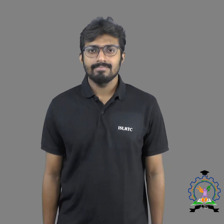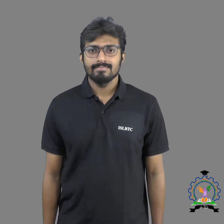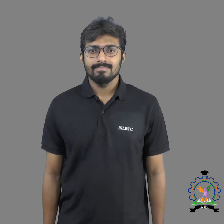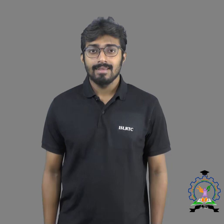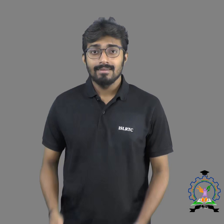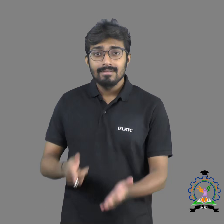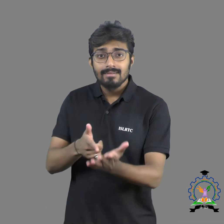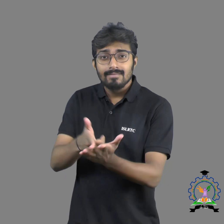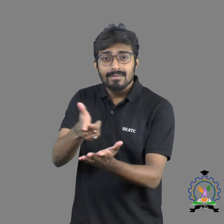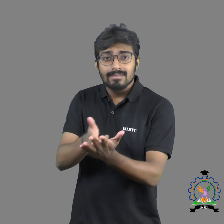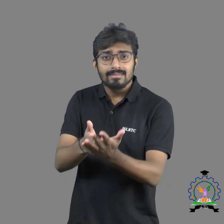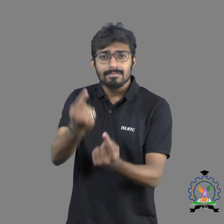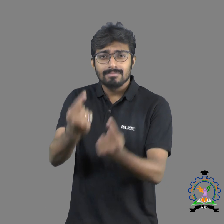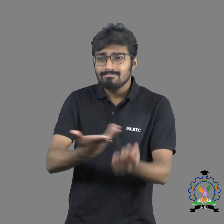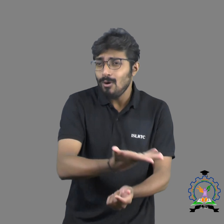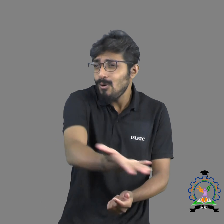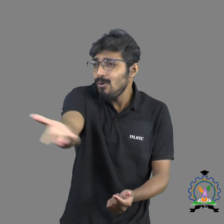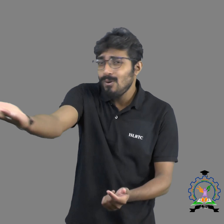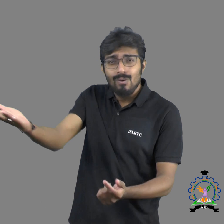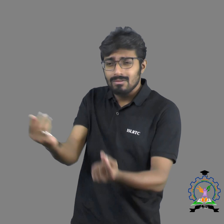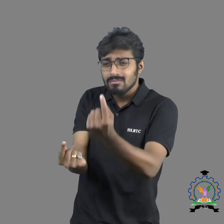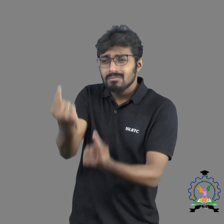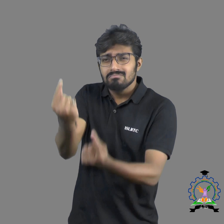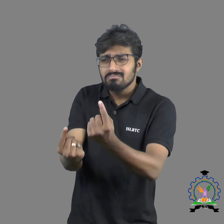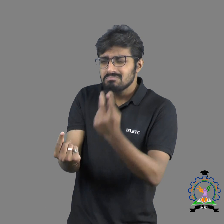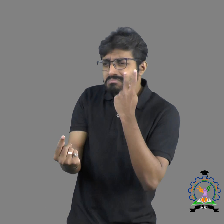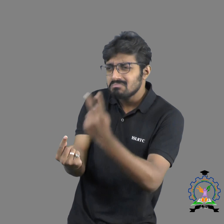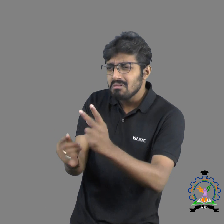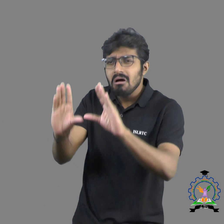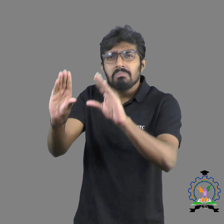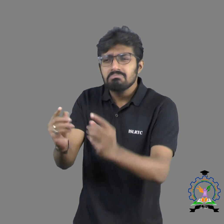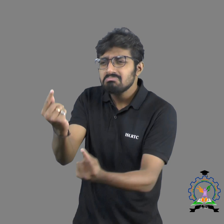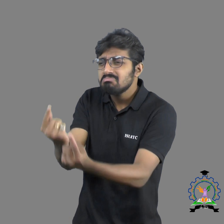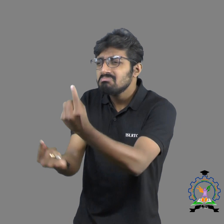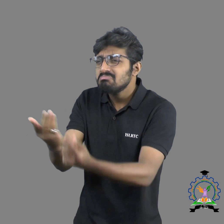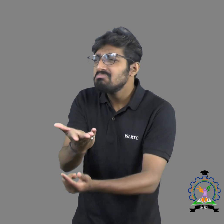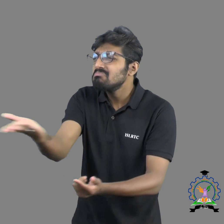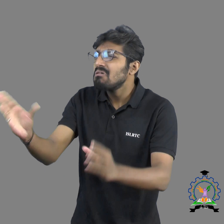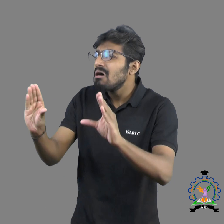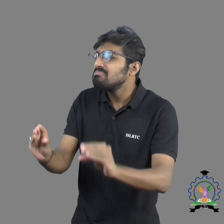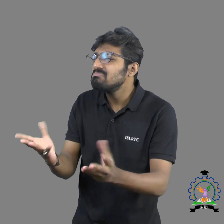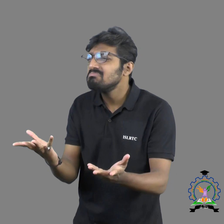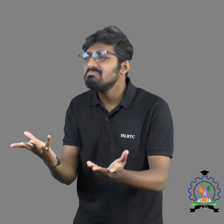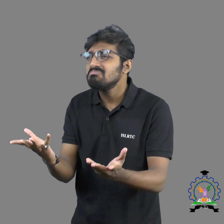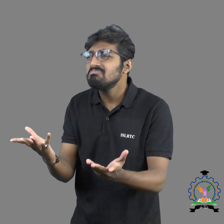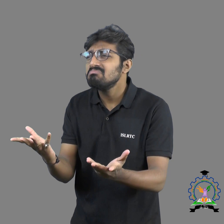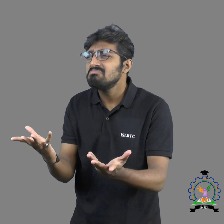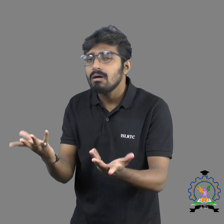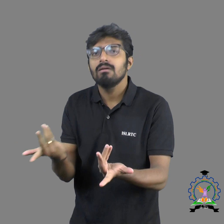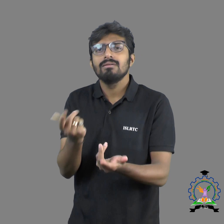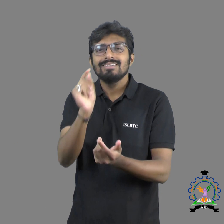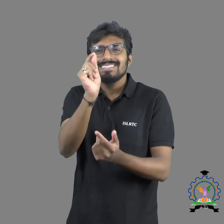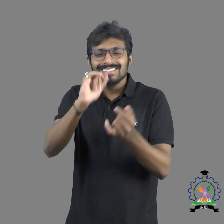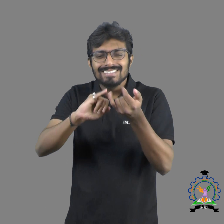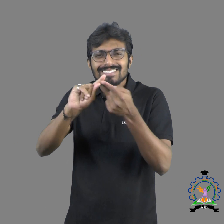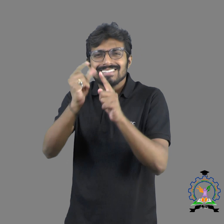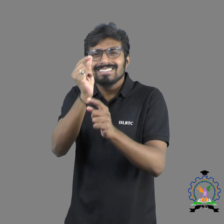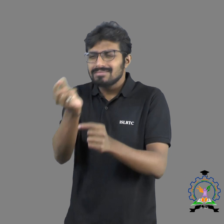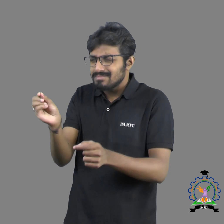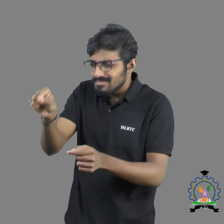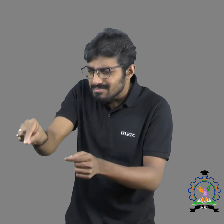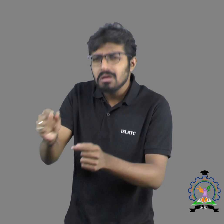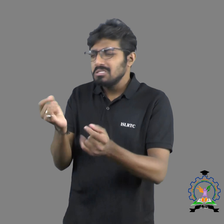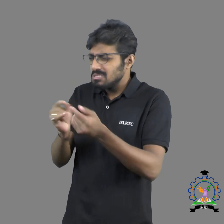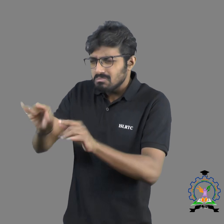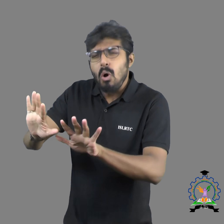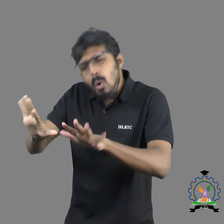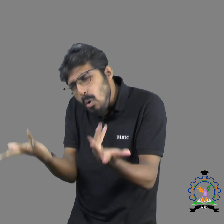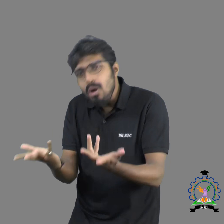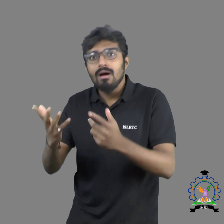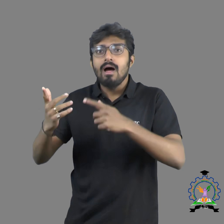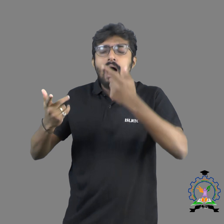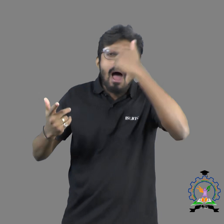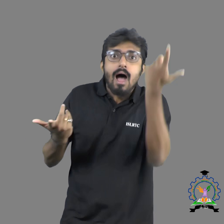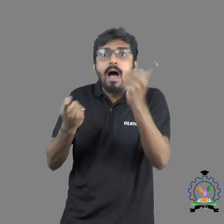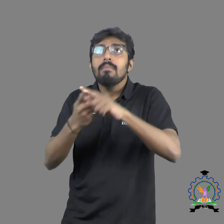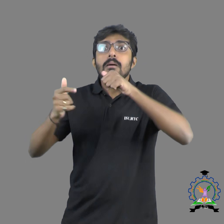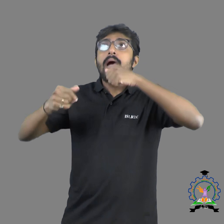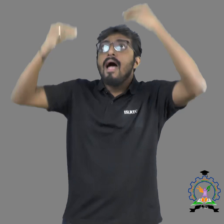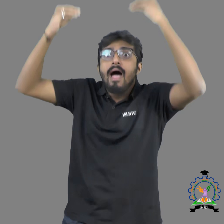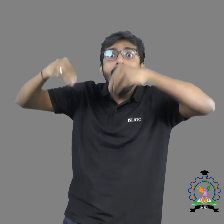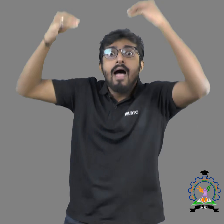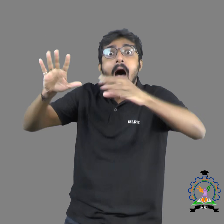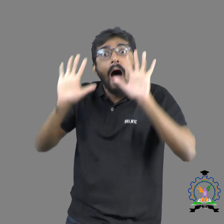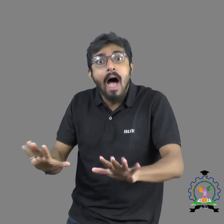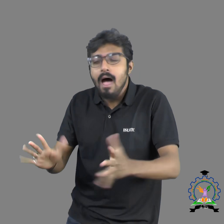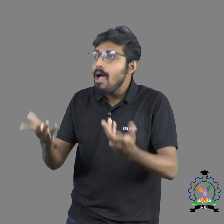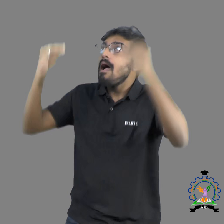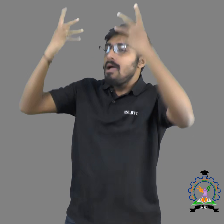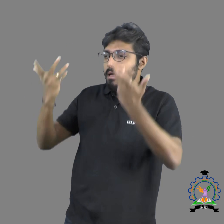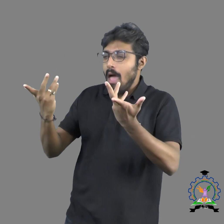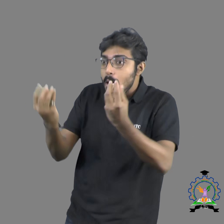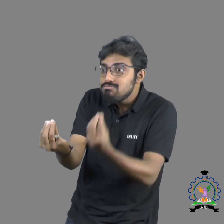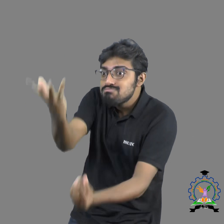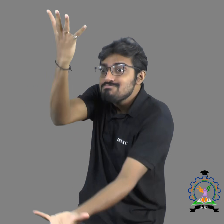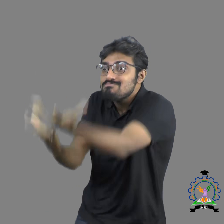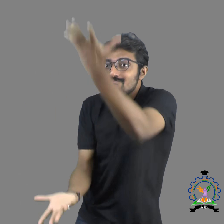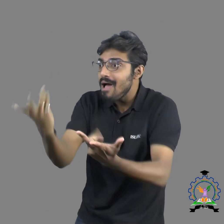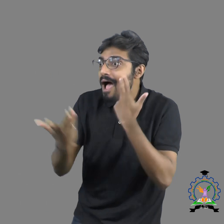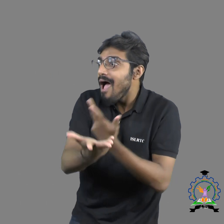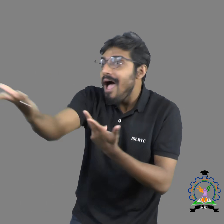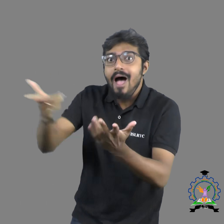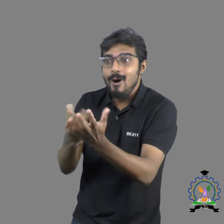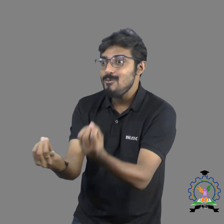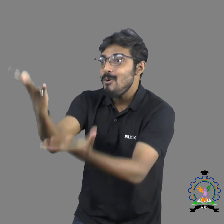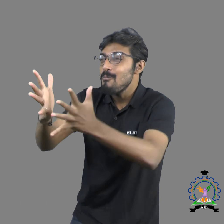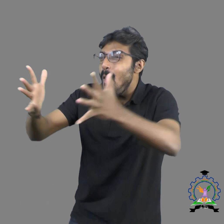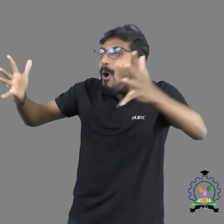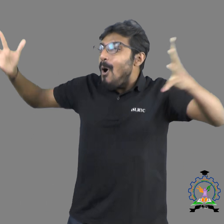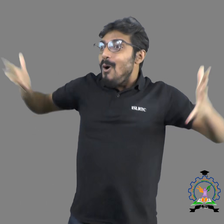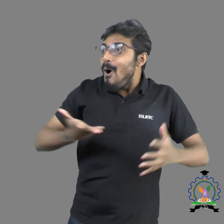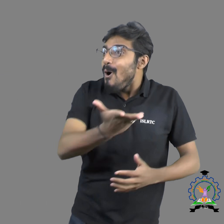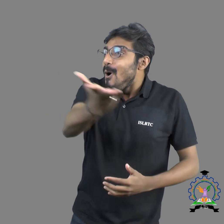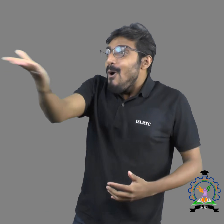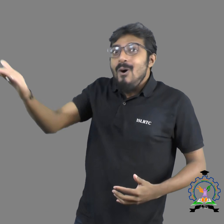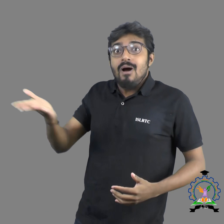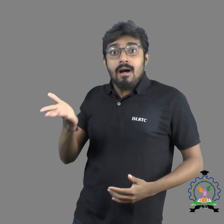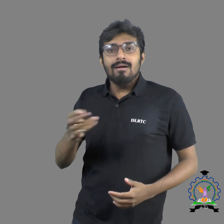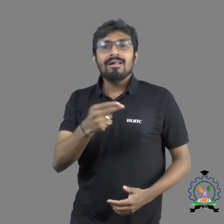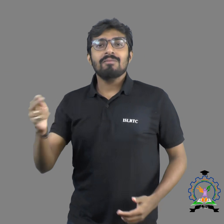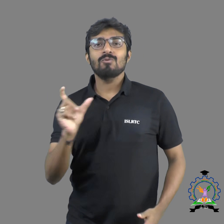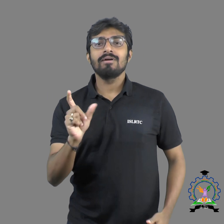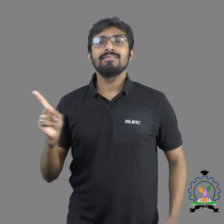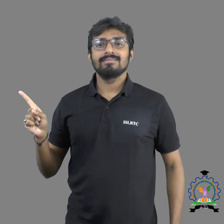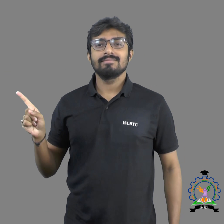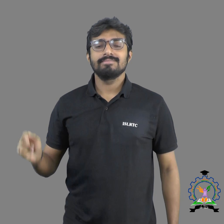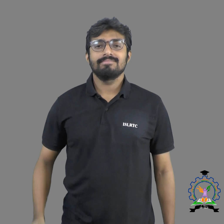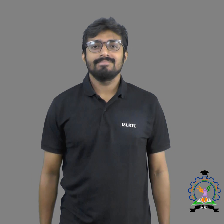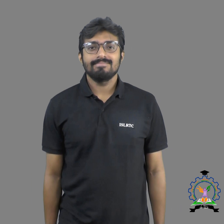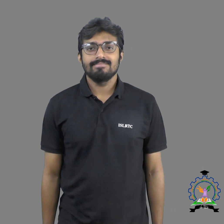High Yield